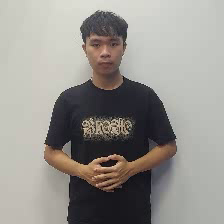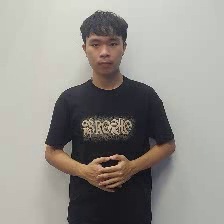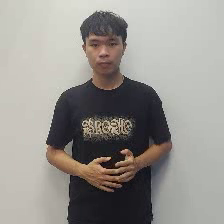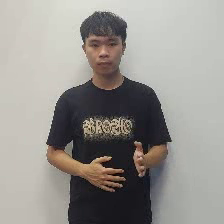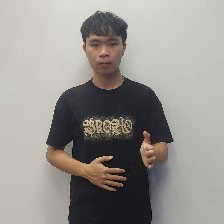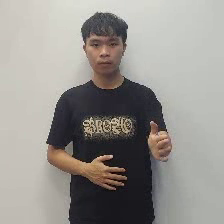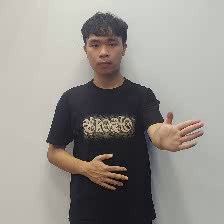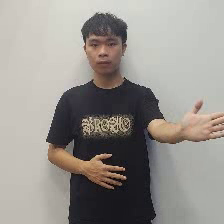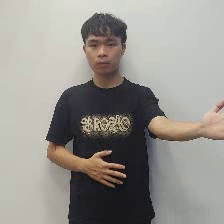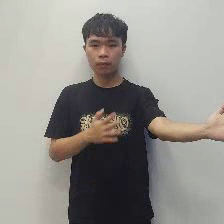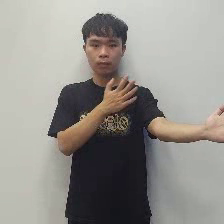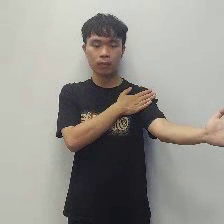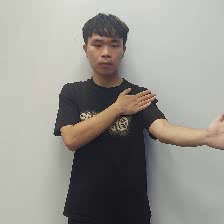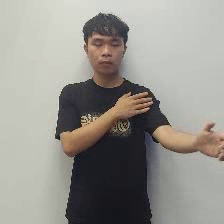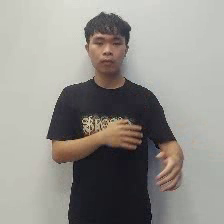Rẽ trái